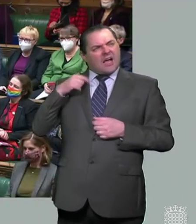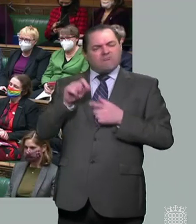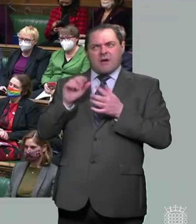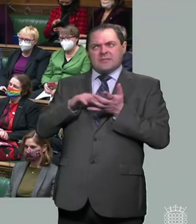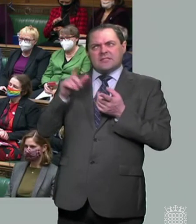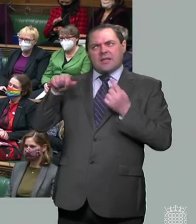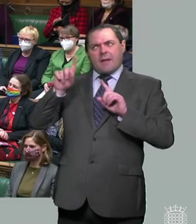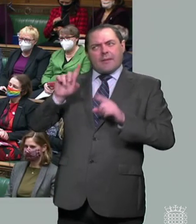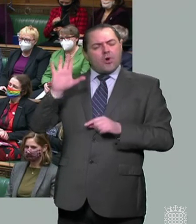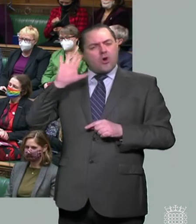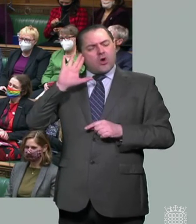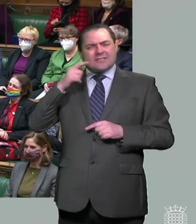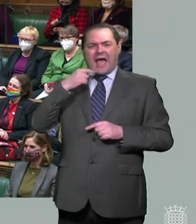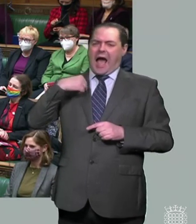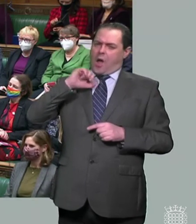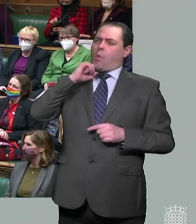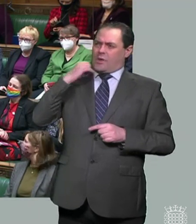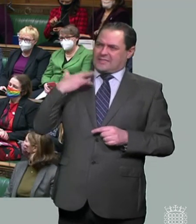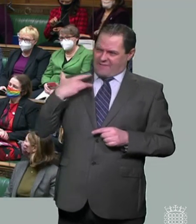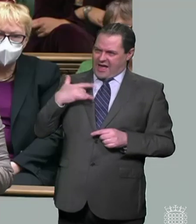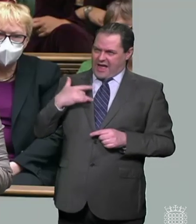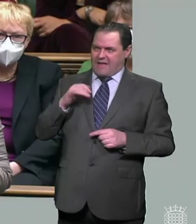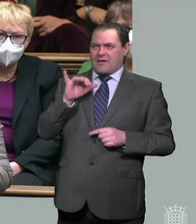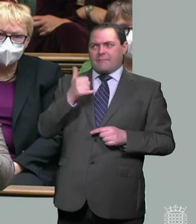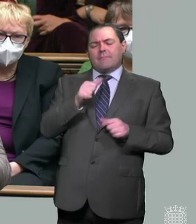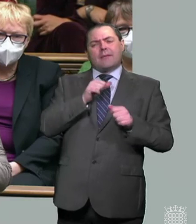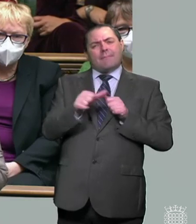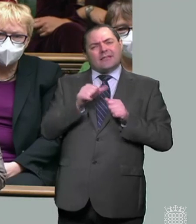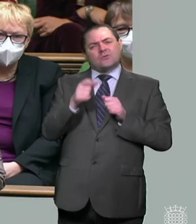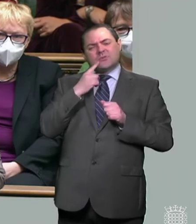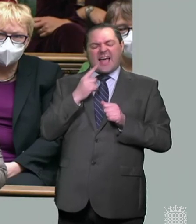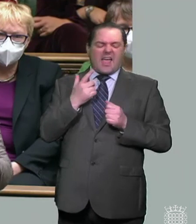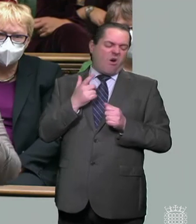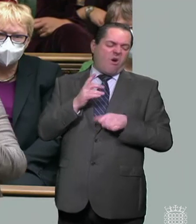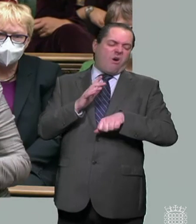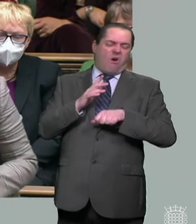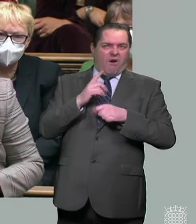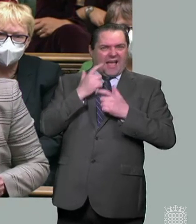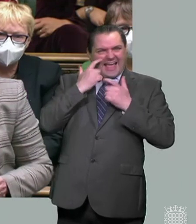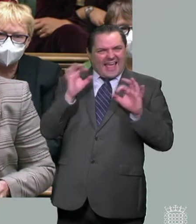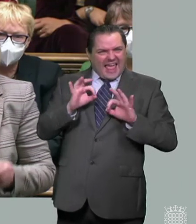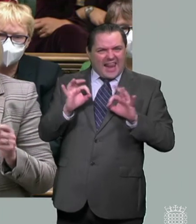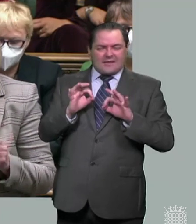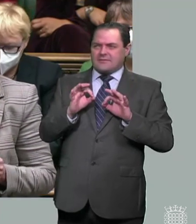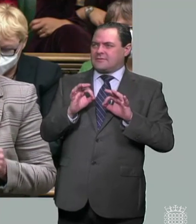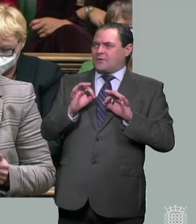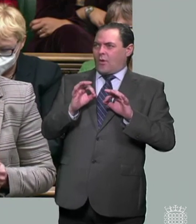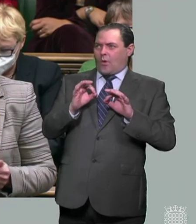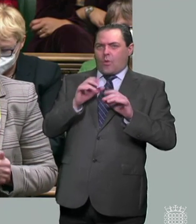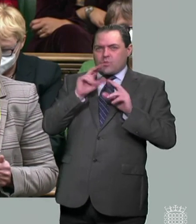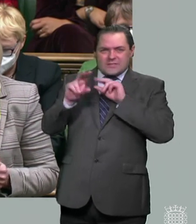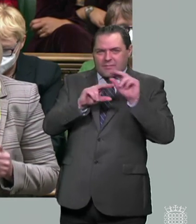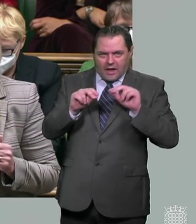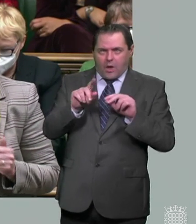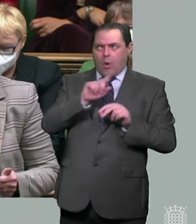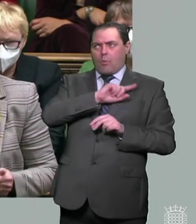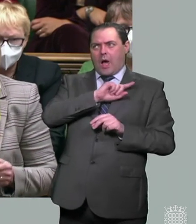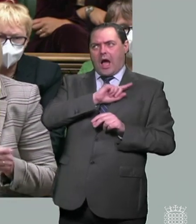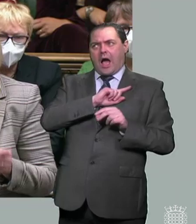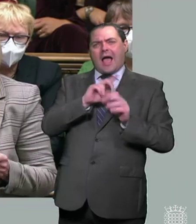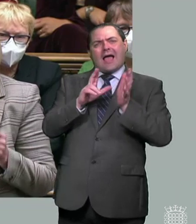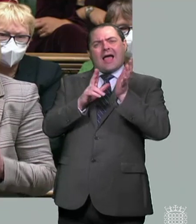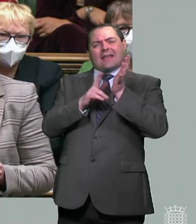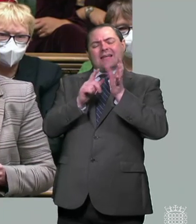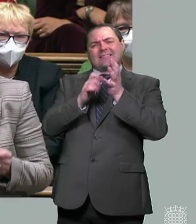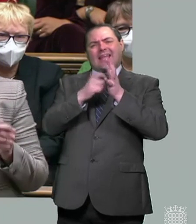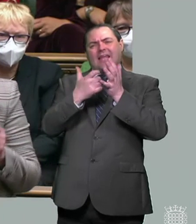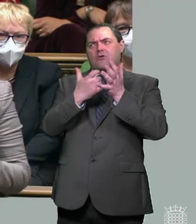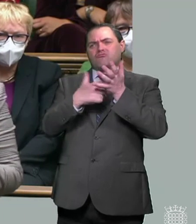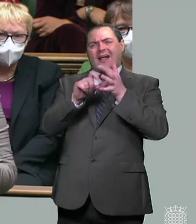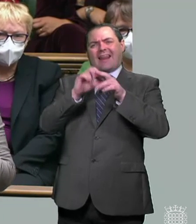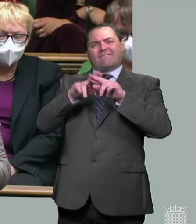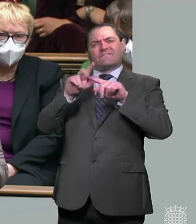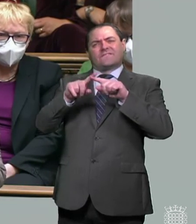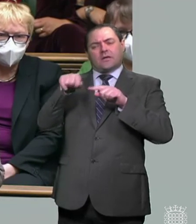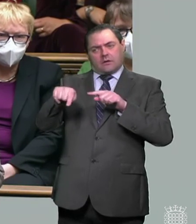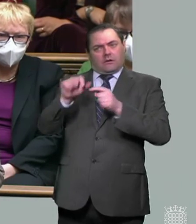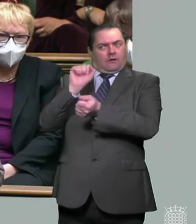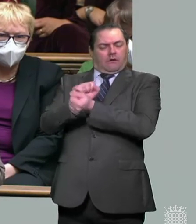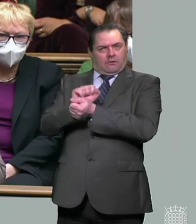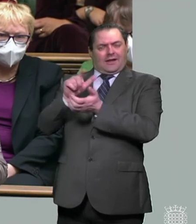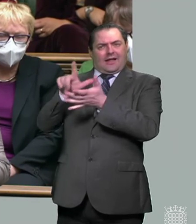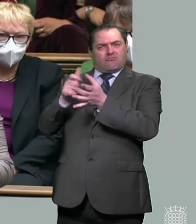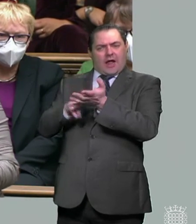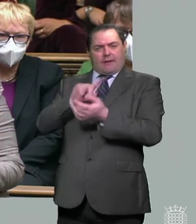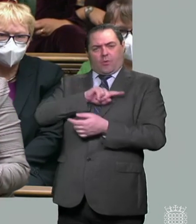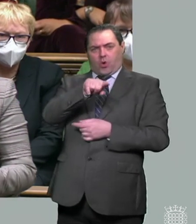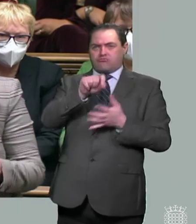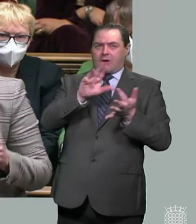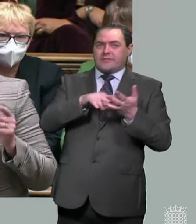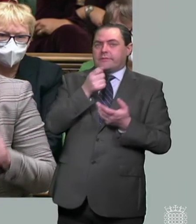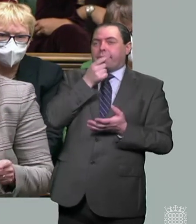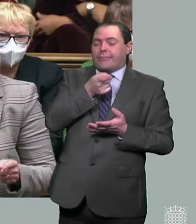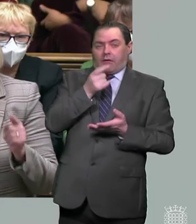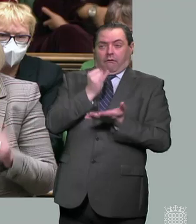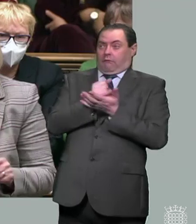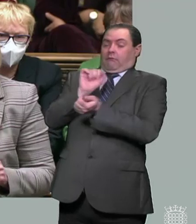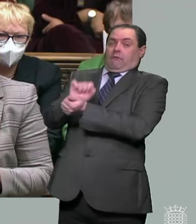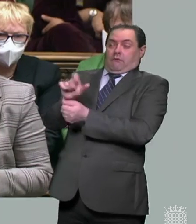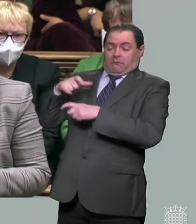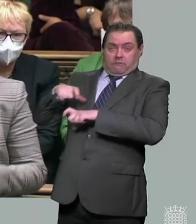I suggest that he would be better off singing “Careless Whisper” instead, because, in 2017, Nazanin Zaghari-Ratcliffe was condemned to an extended prison sentence in Iran because of the careless words of this Prime Minister.